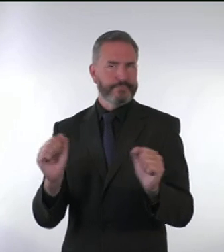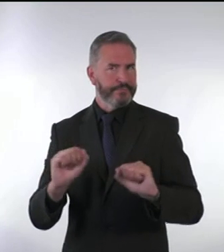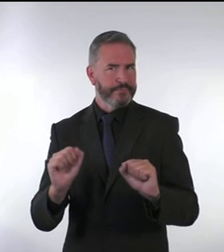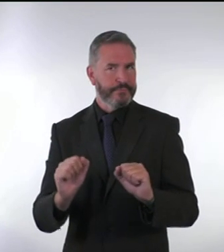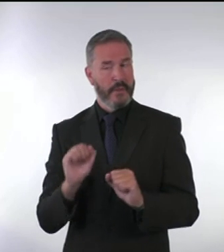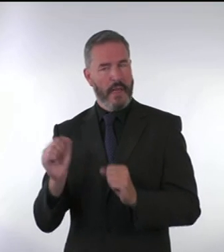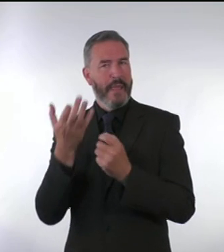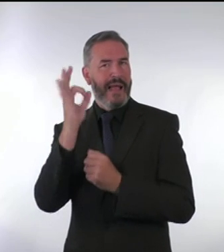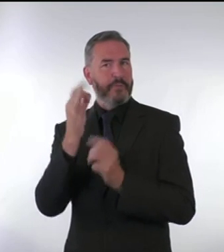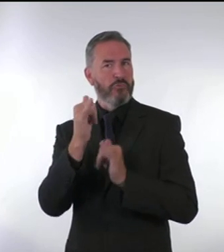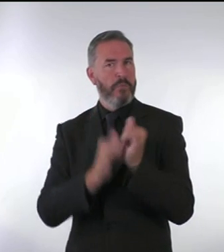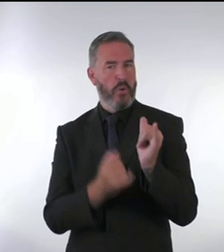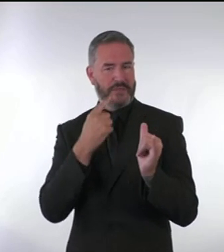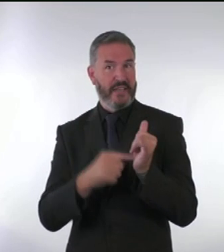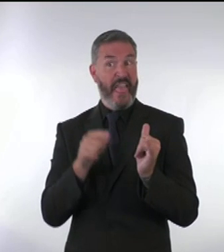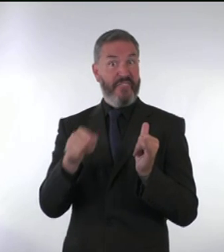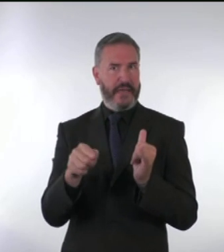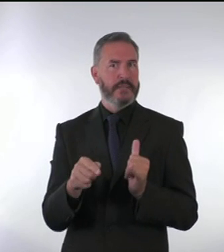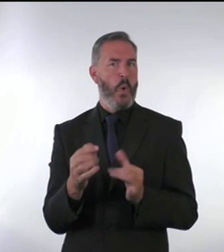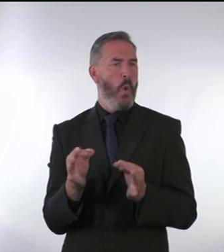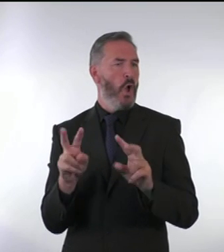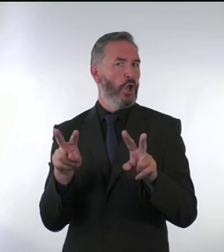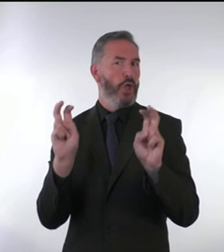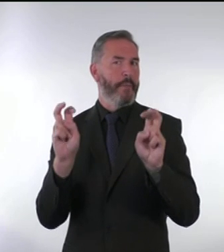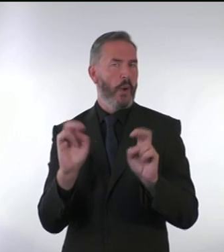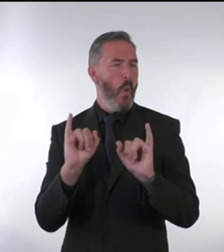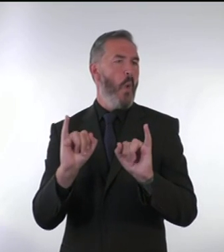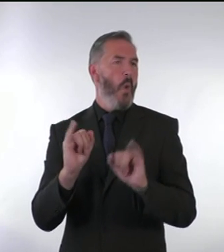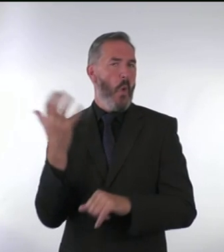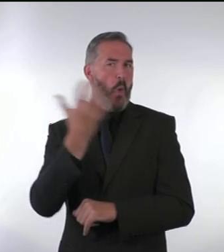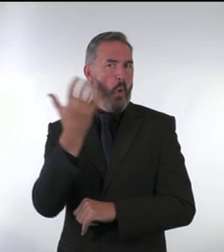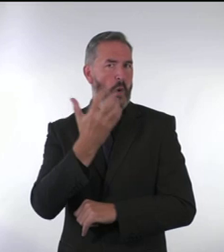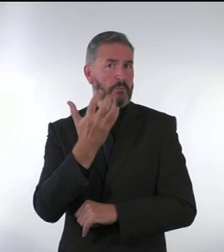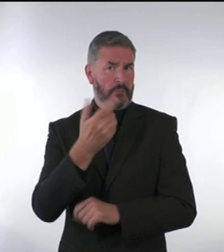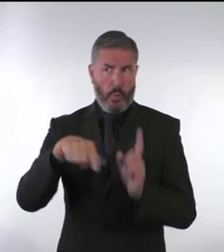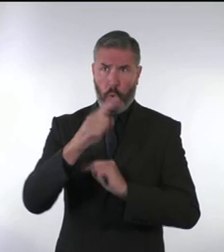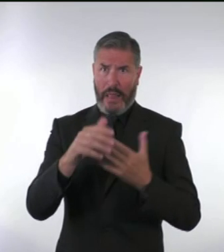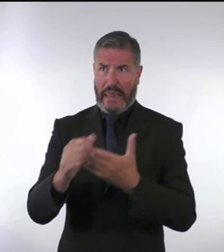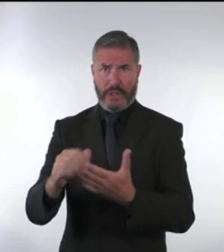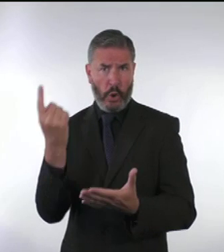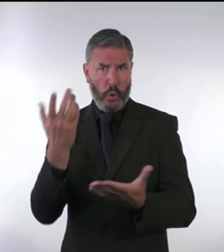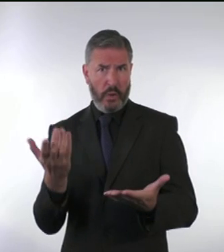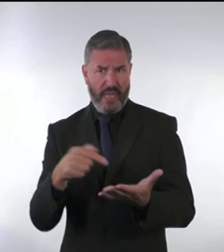The report refers to this as a “hot potato” with no one organisation recognising itself as having the overall lead.